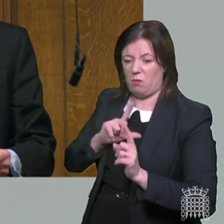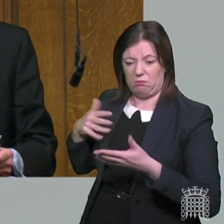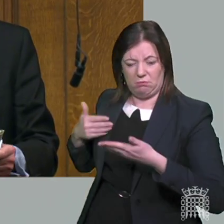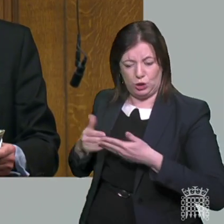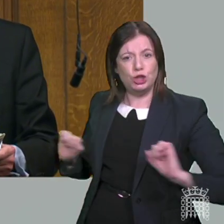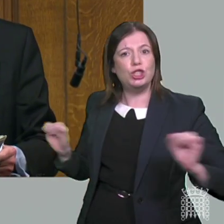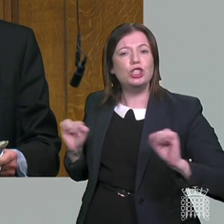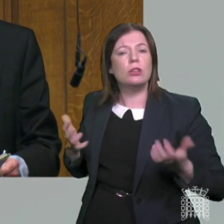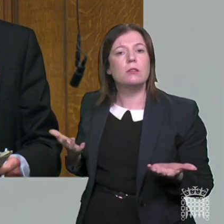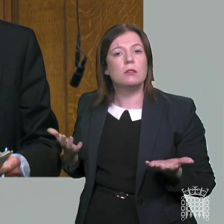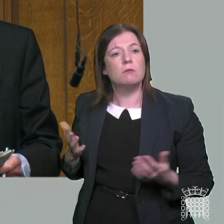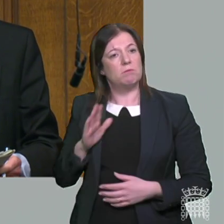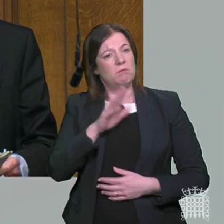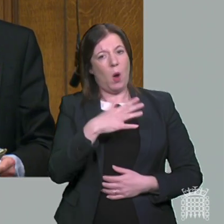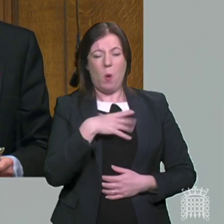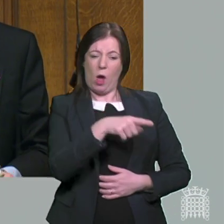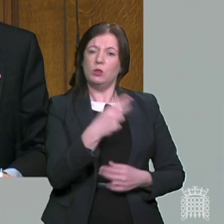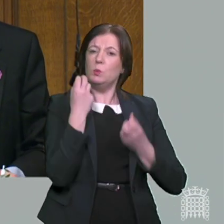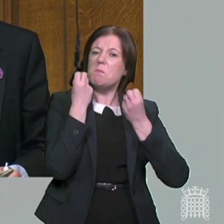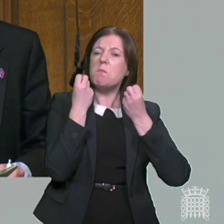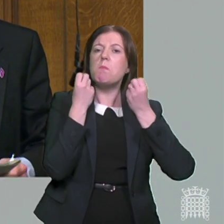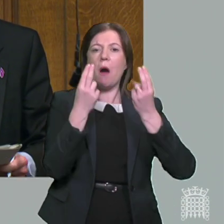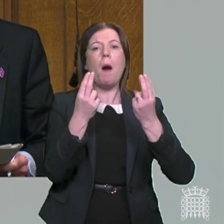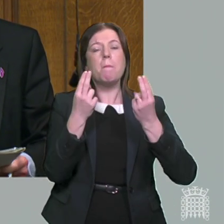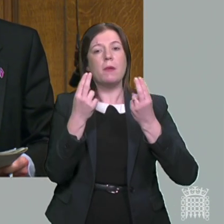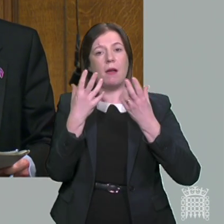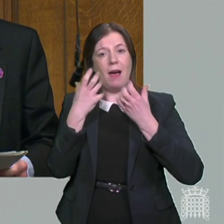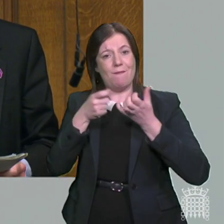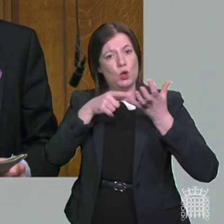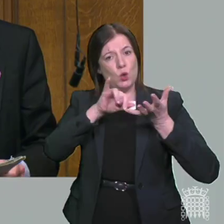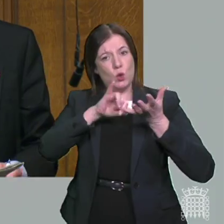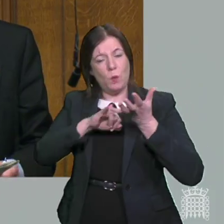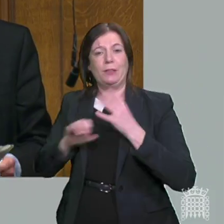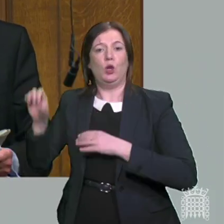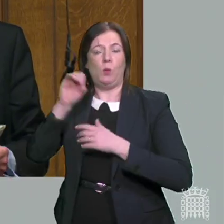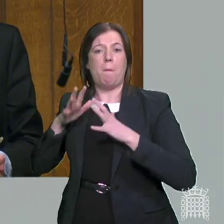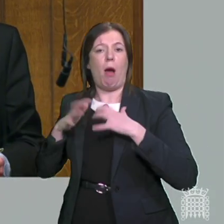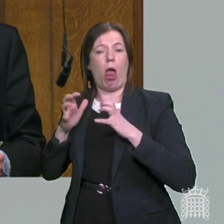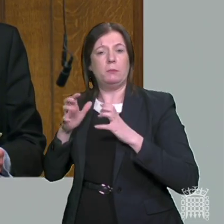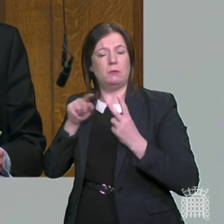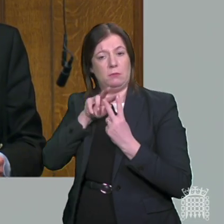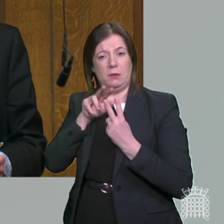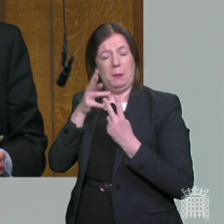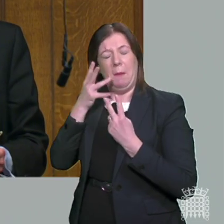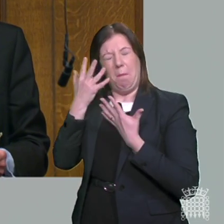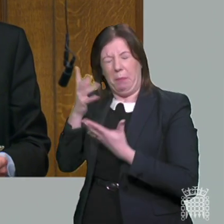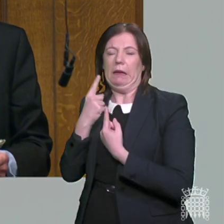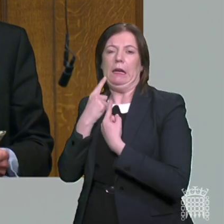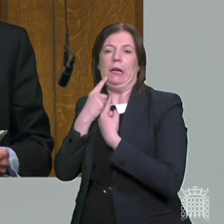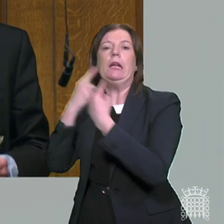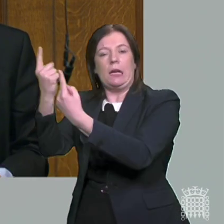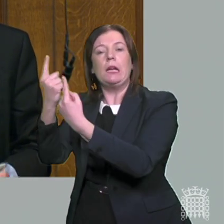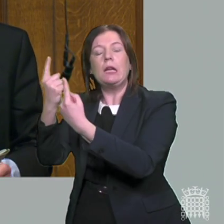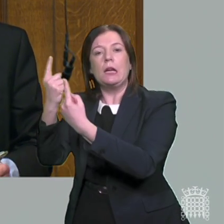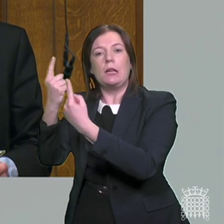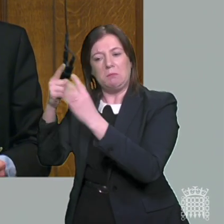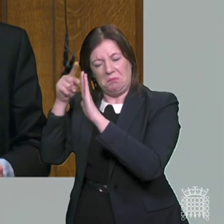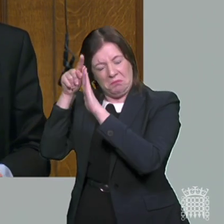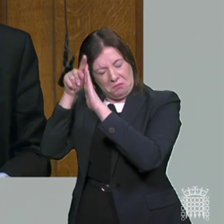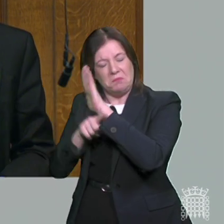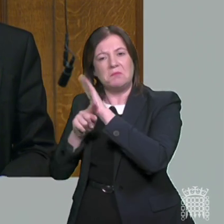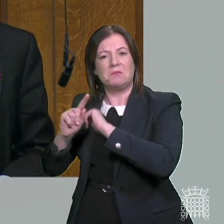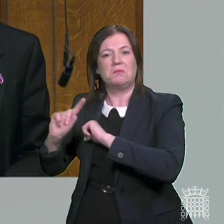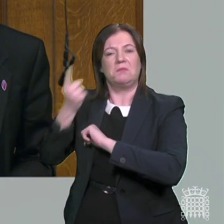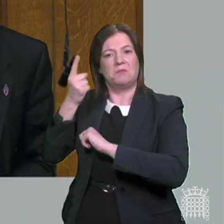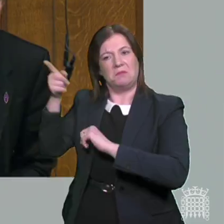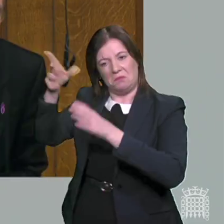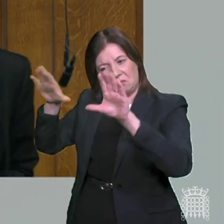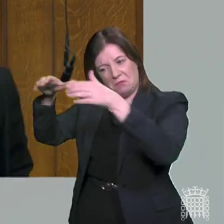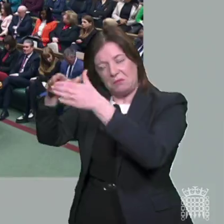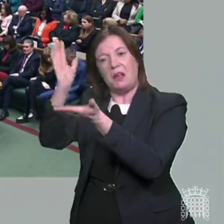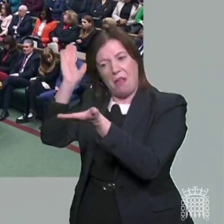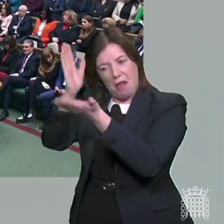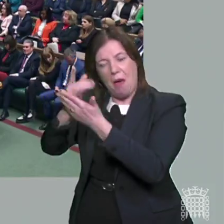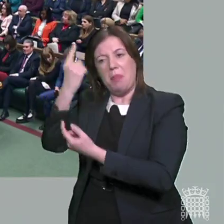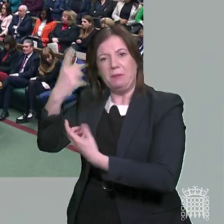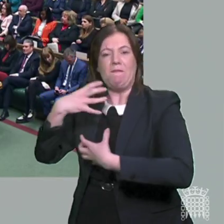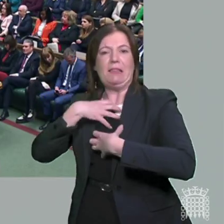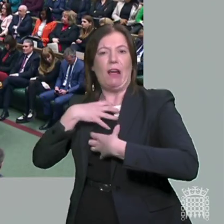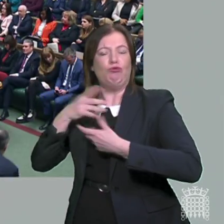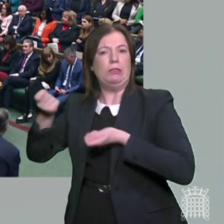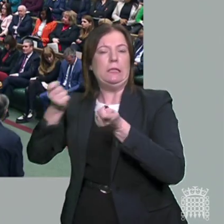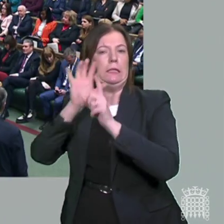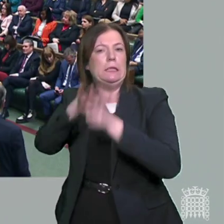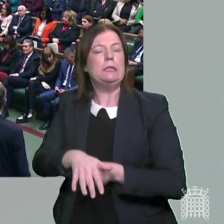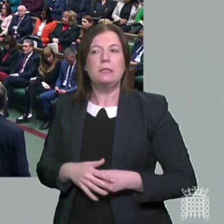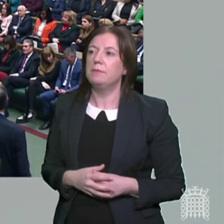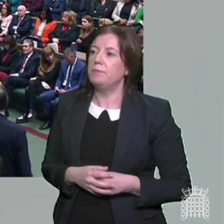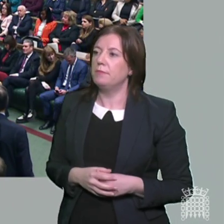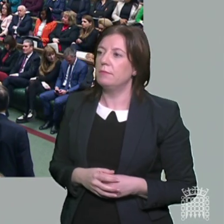First and foremost, will he show some courage, follow the lead of the United States and the European Parliament and proscribe the entire revolutionary guard corps as a terrorist organisation?